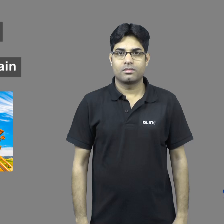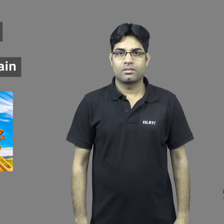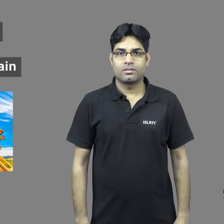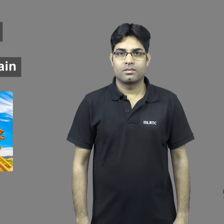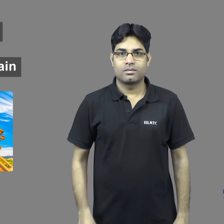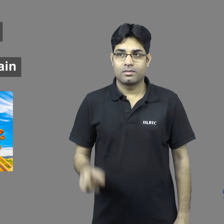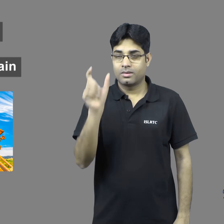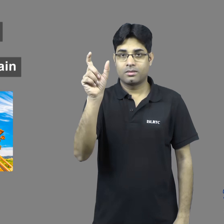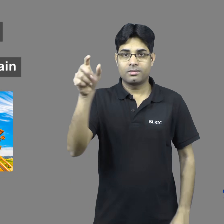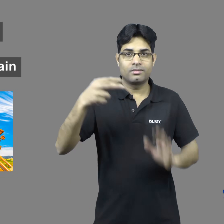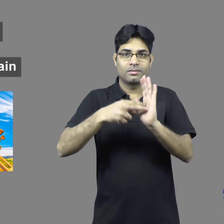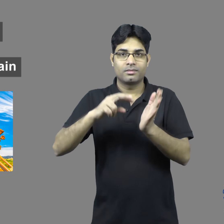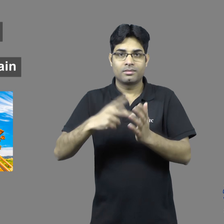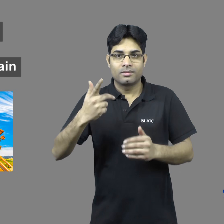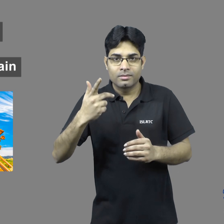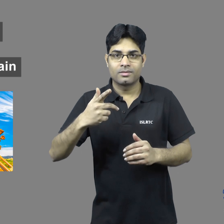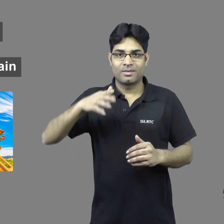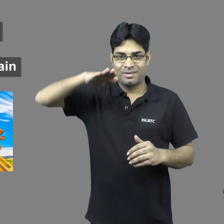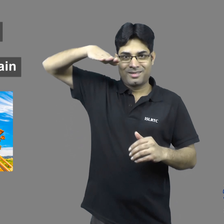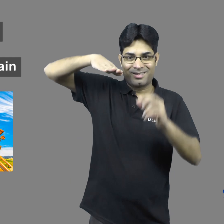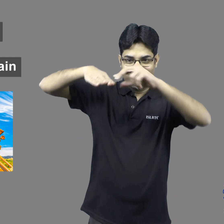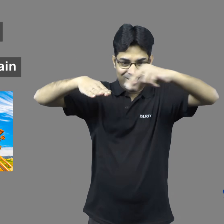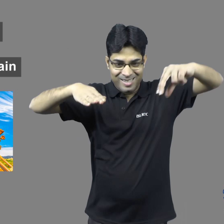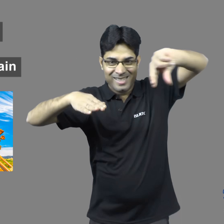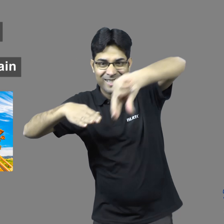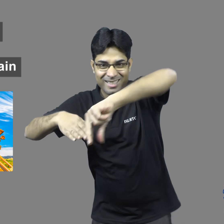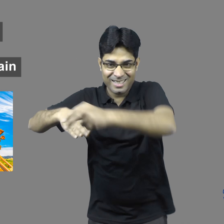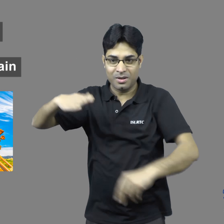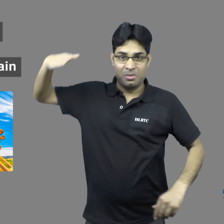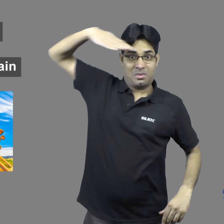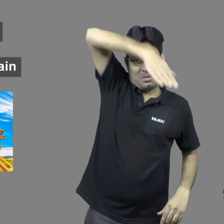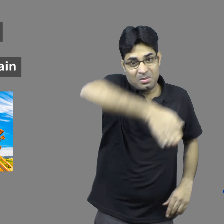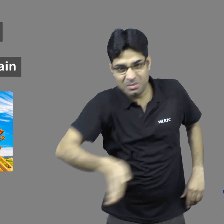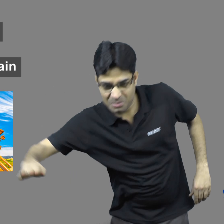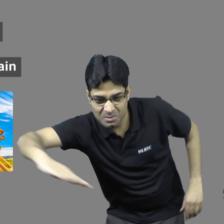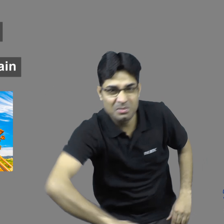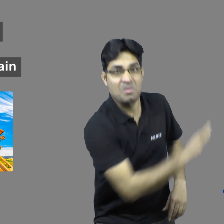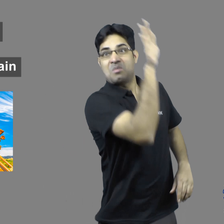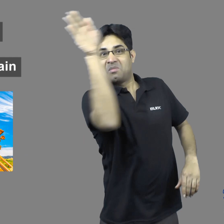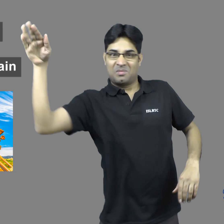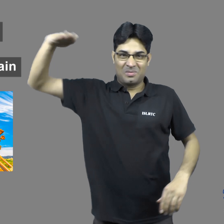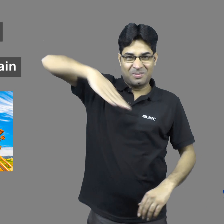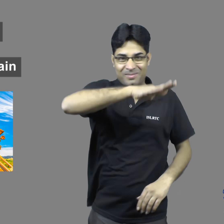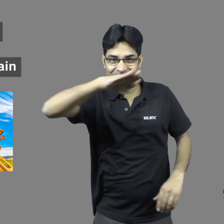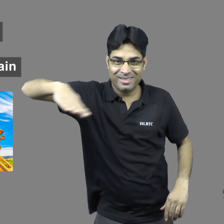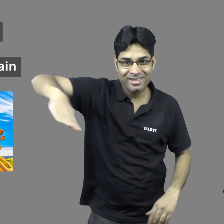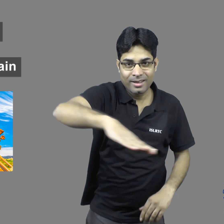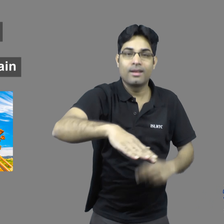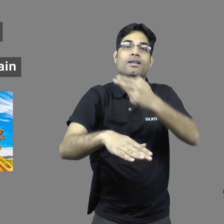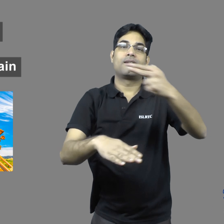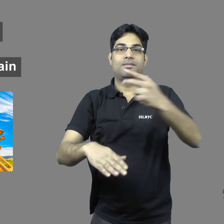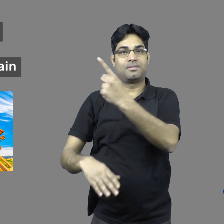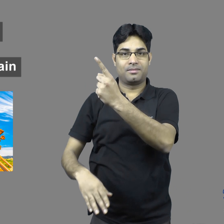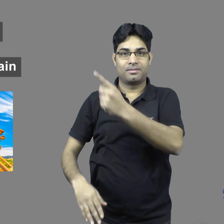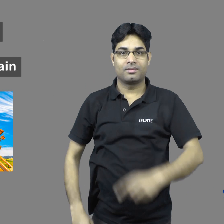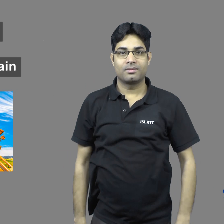Roller Coaster Roller Coaster Train